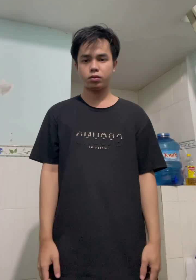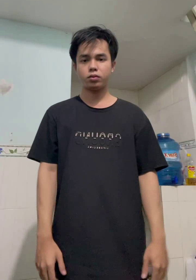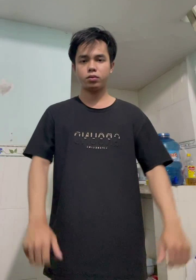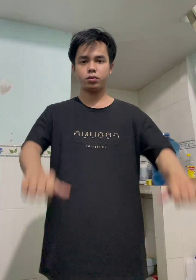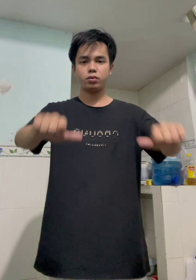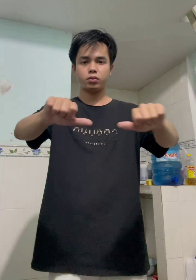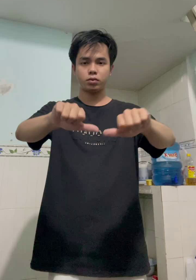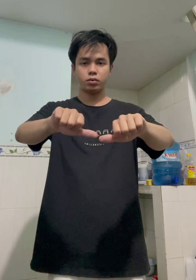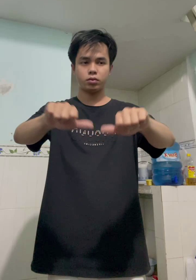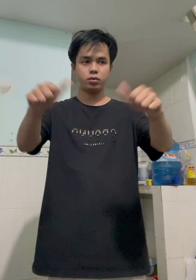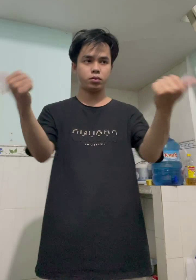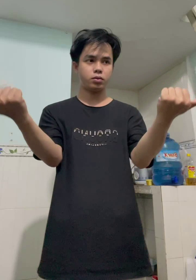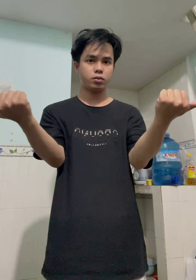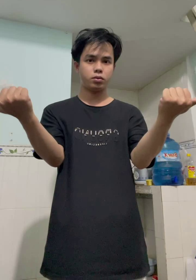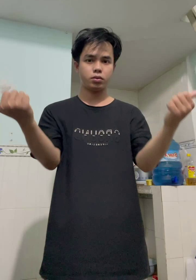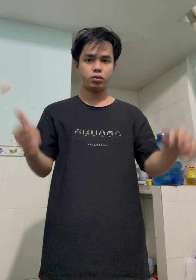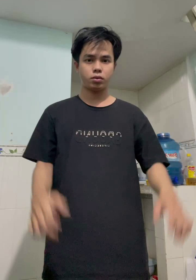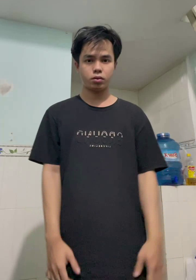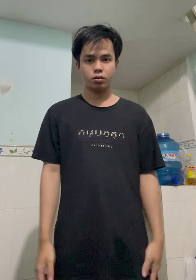o dau